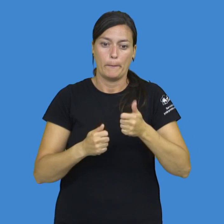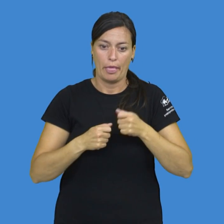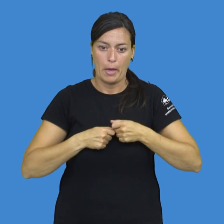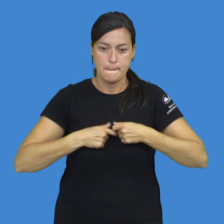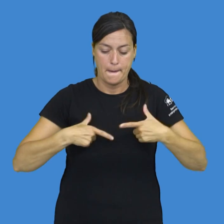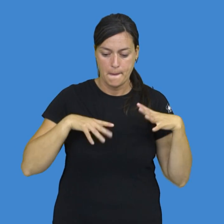incrementar